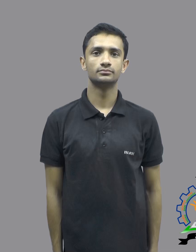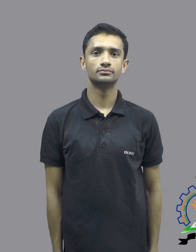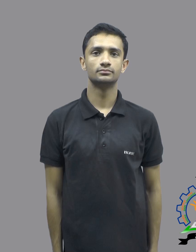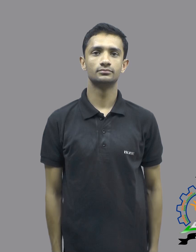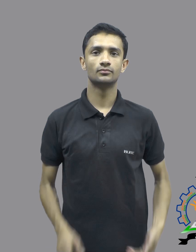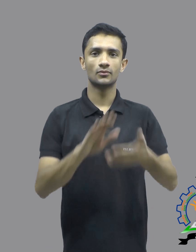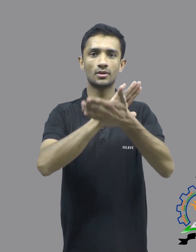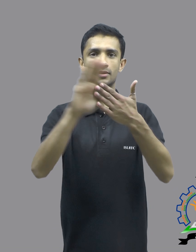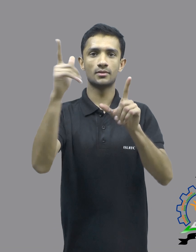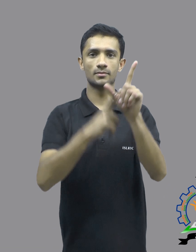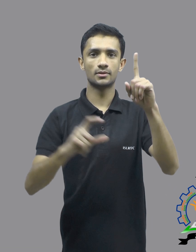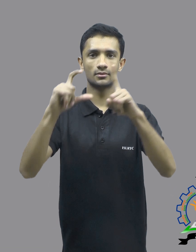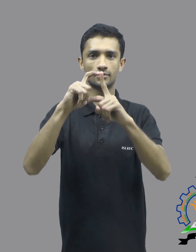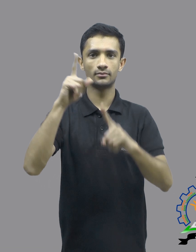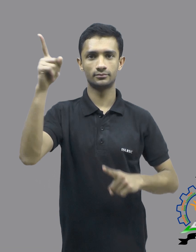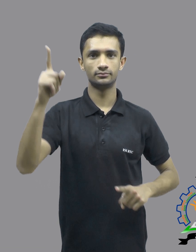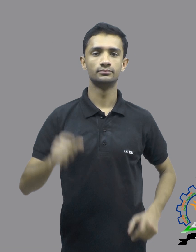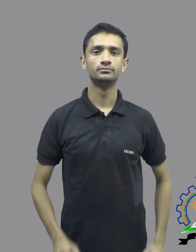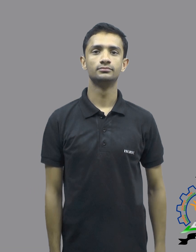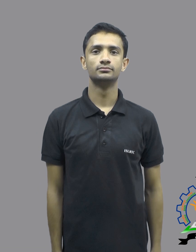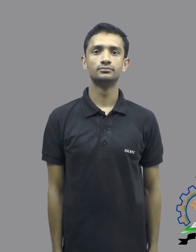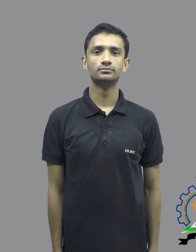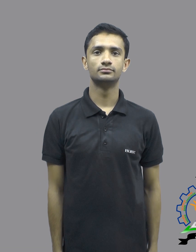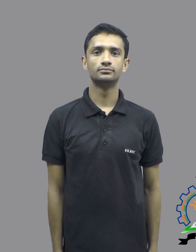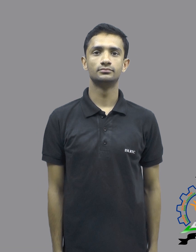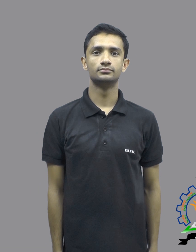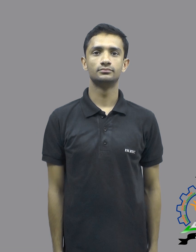Hyderabad